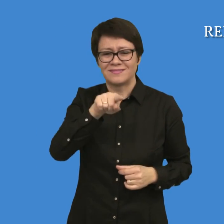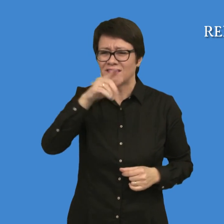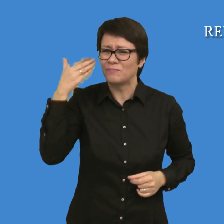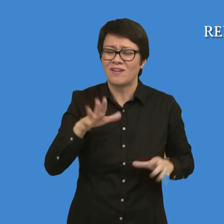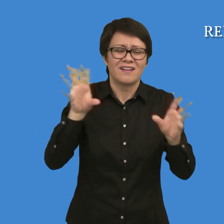importar